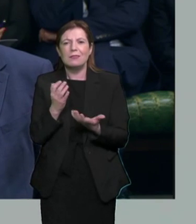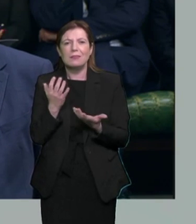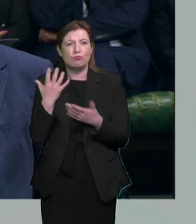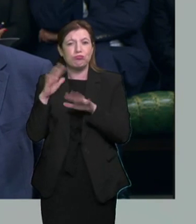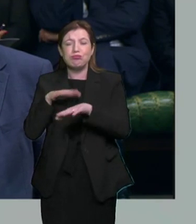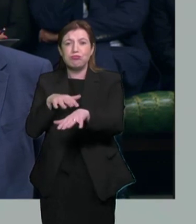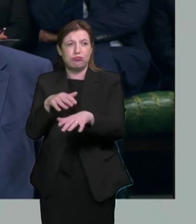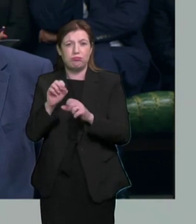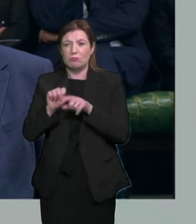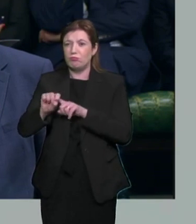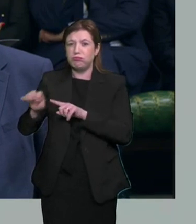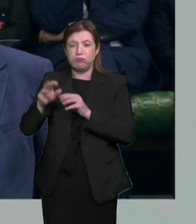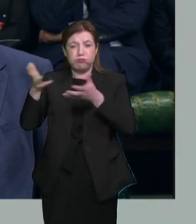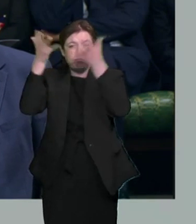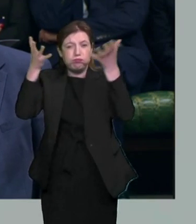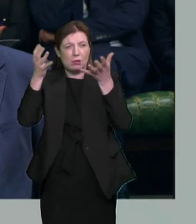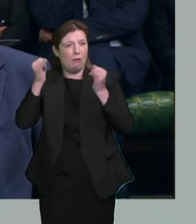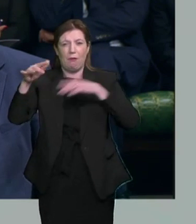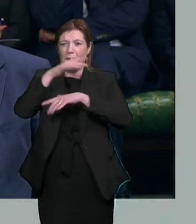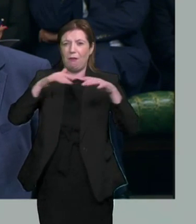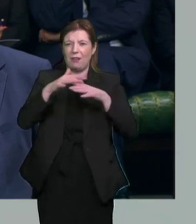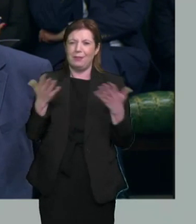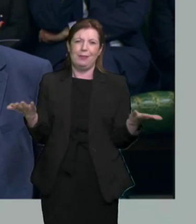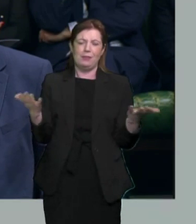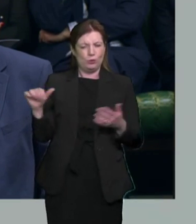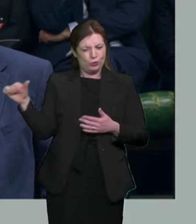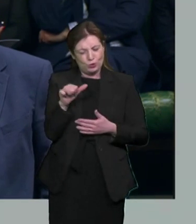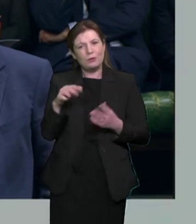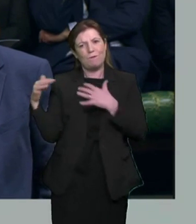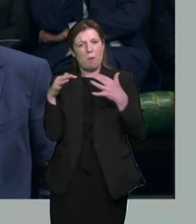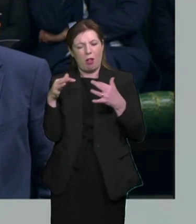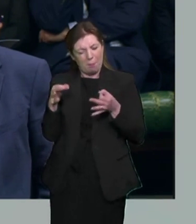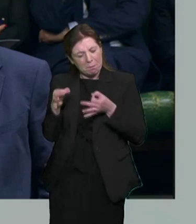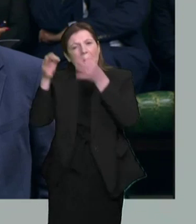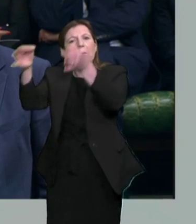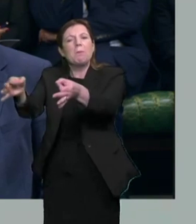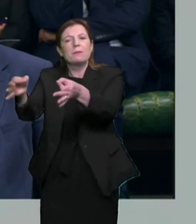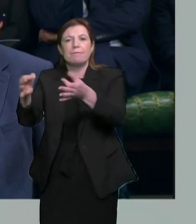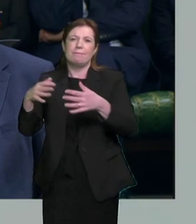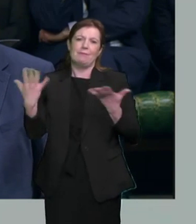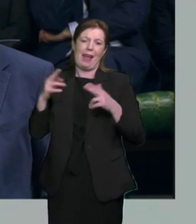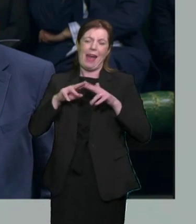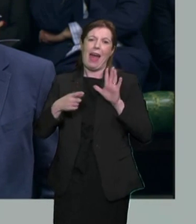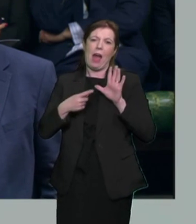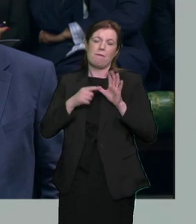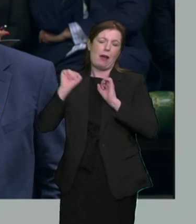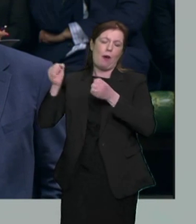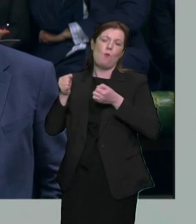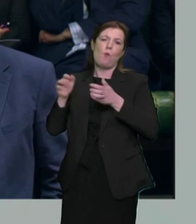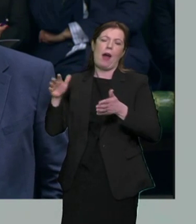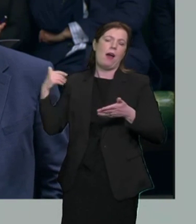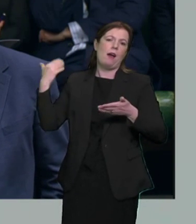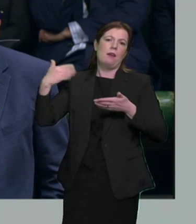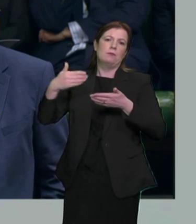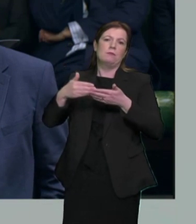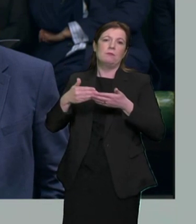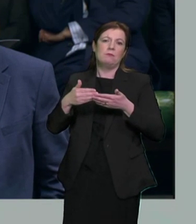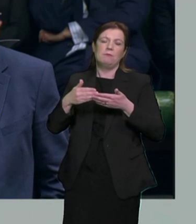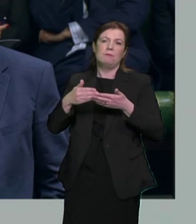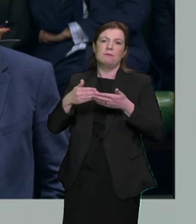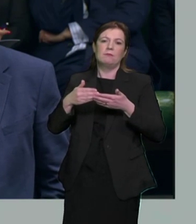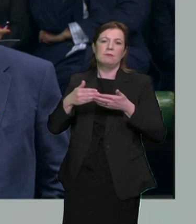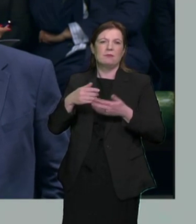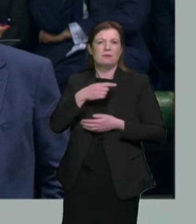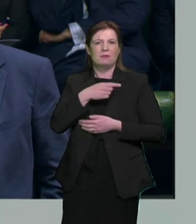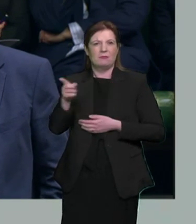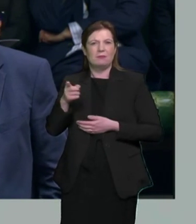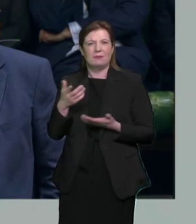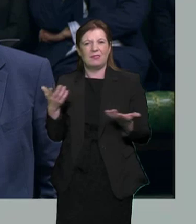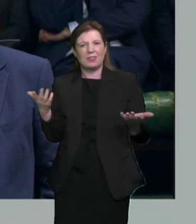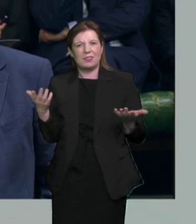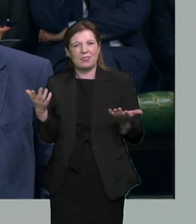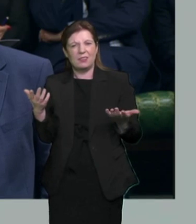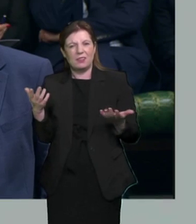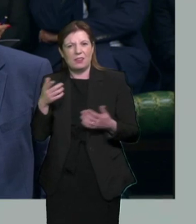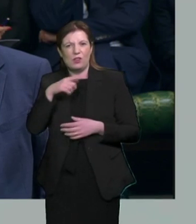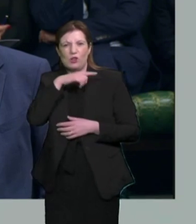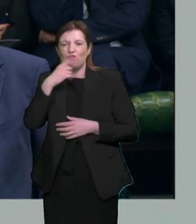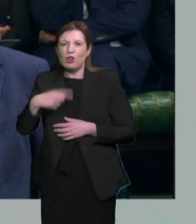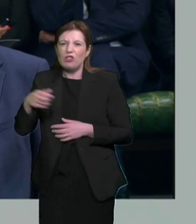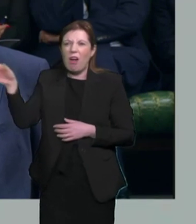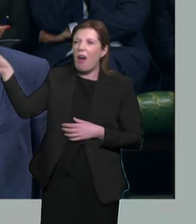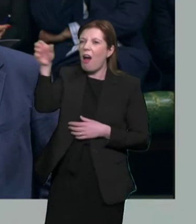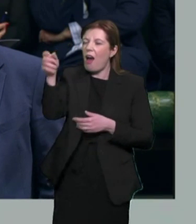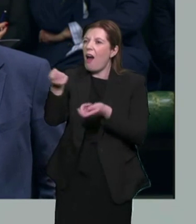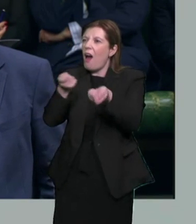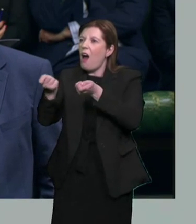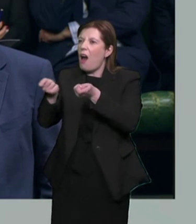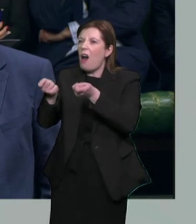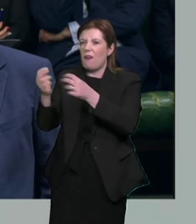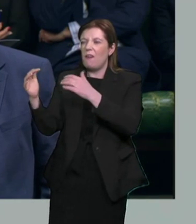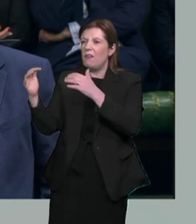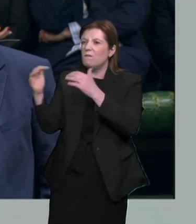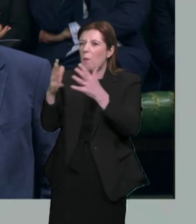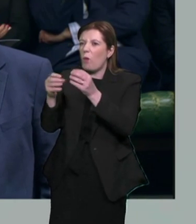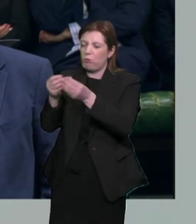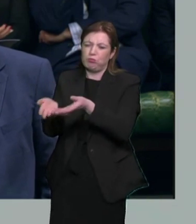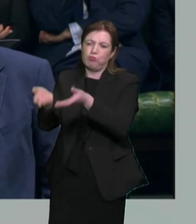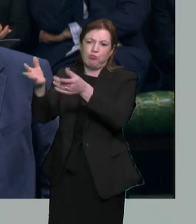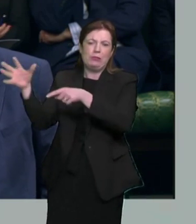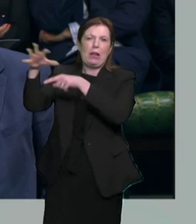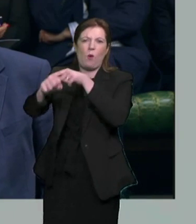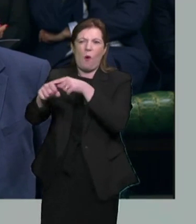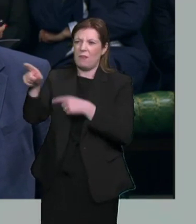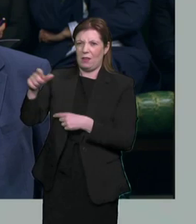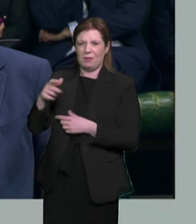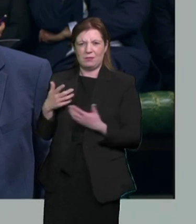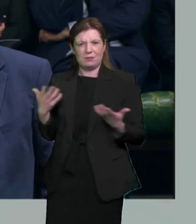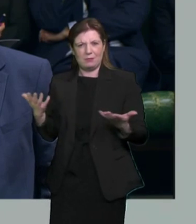Unfortunately, this is typical of the insensitivity of the FA, who thinks that fit and proper people to run our football clubs are Russian kleptocrats and people who are wanted for human rights abuses.